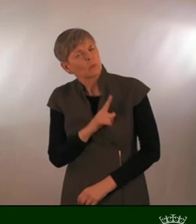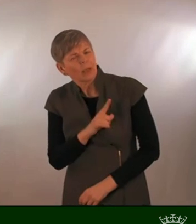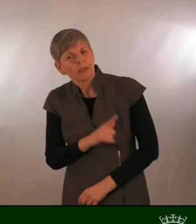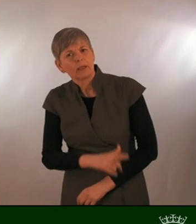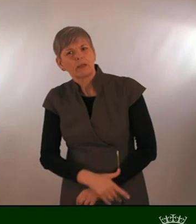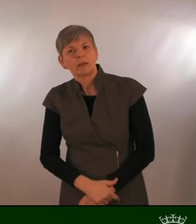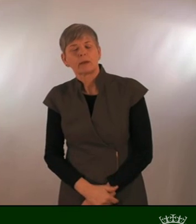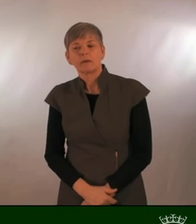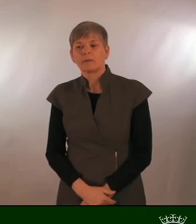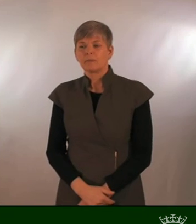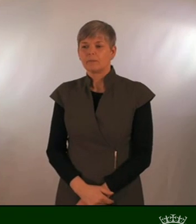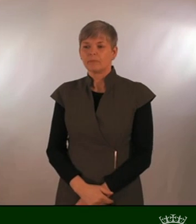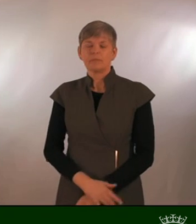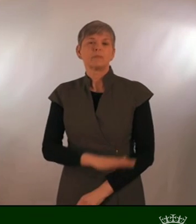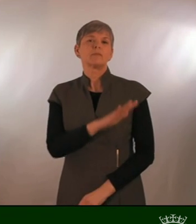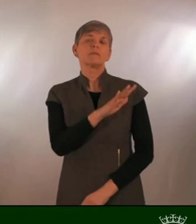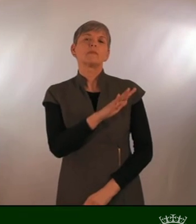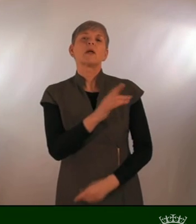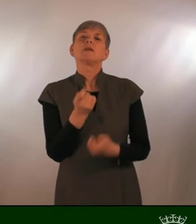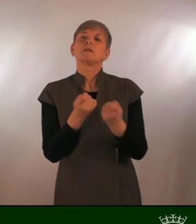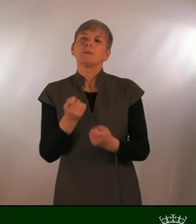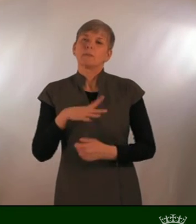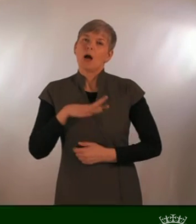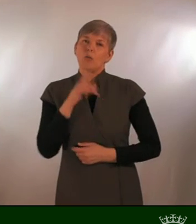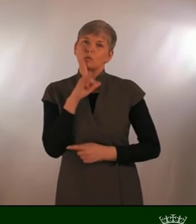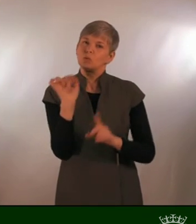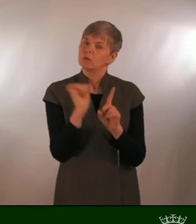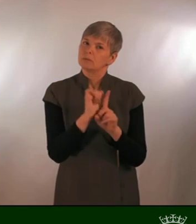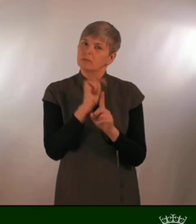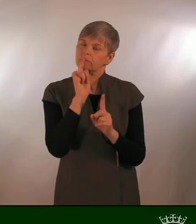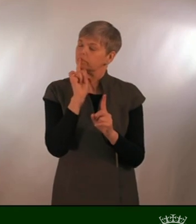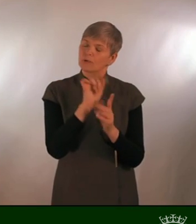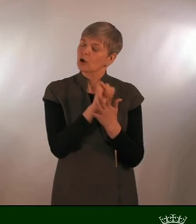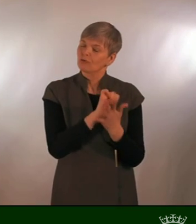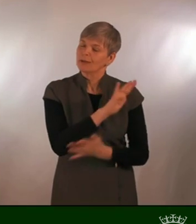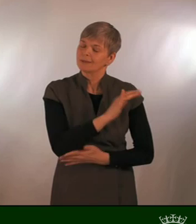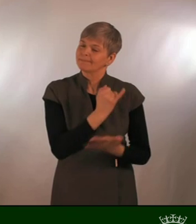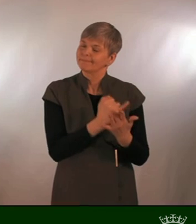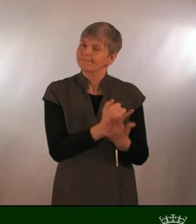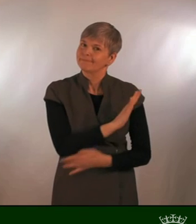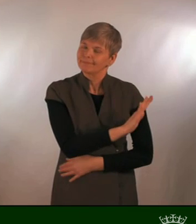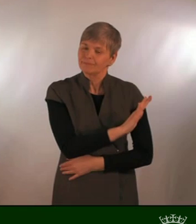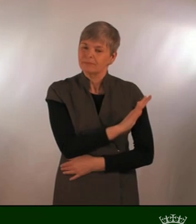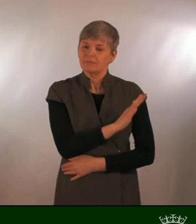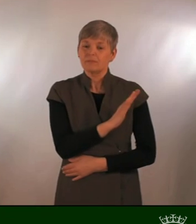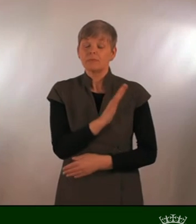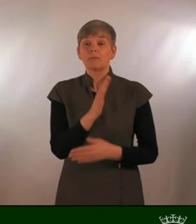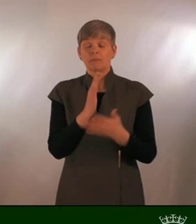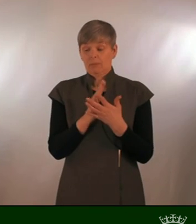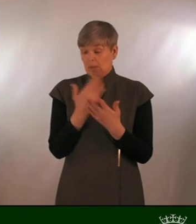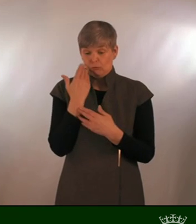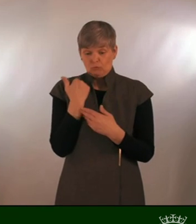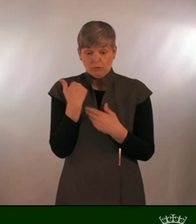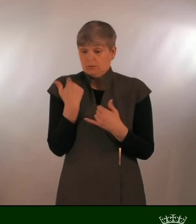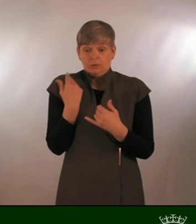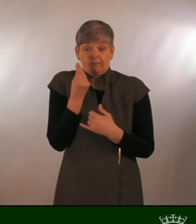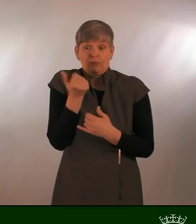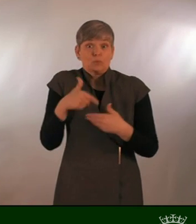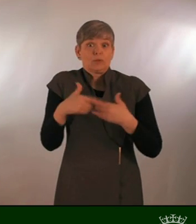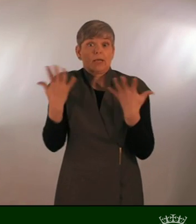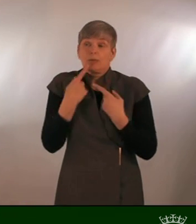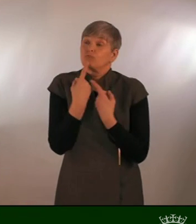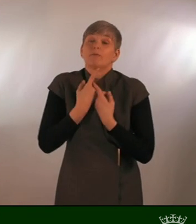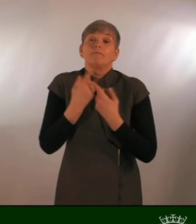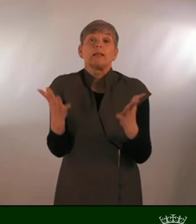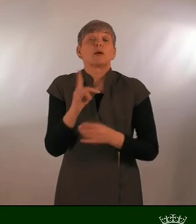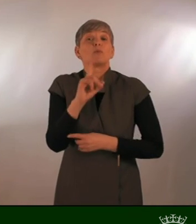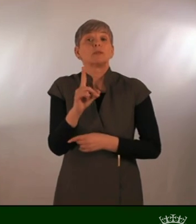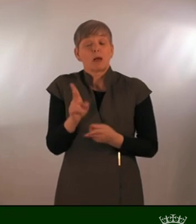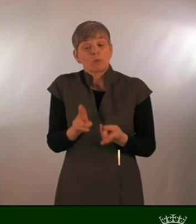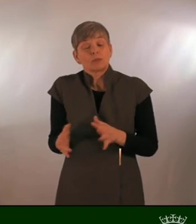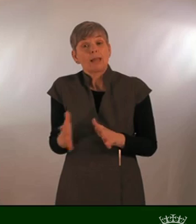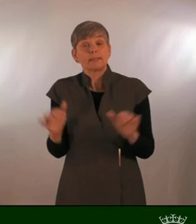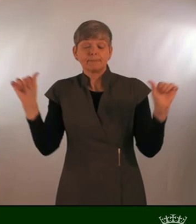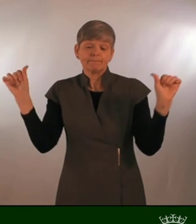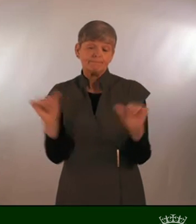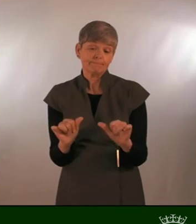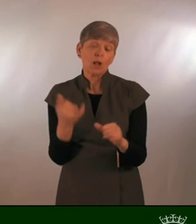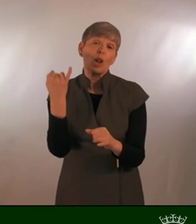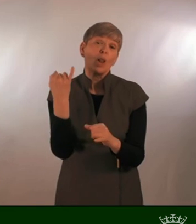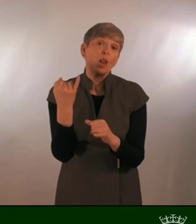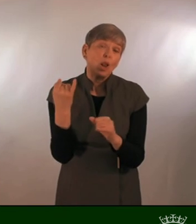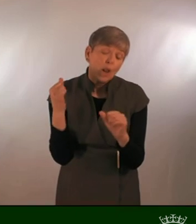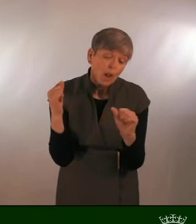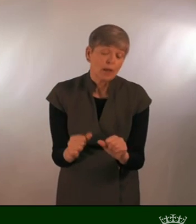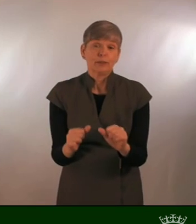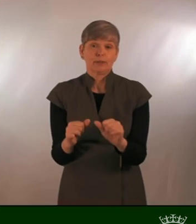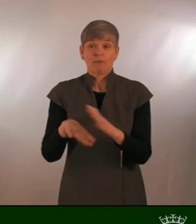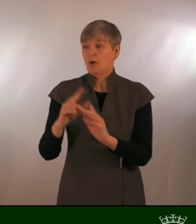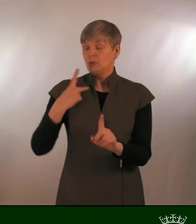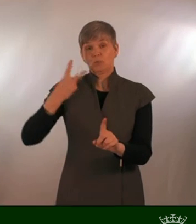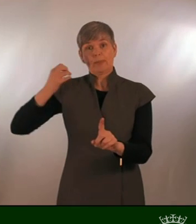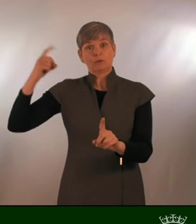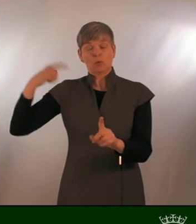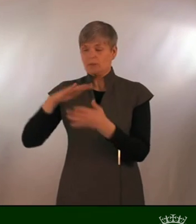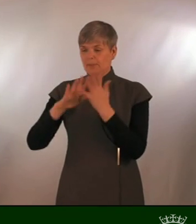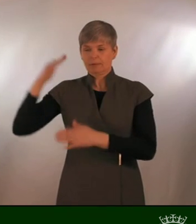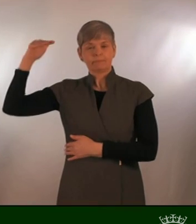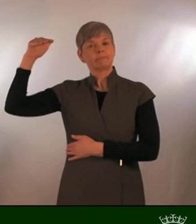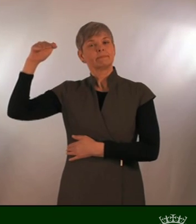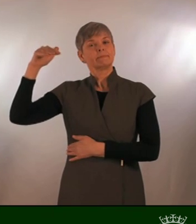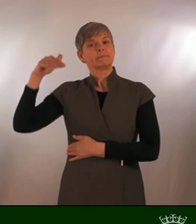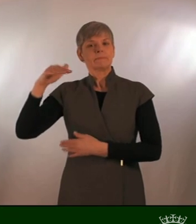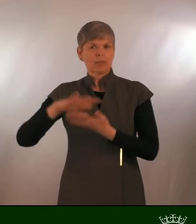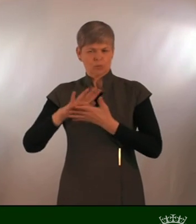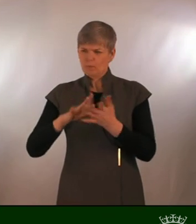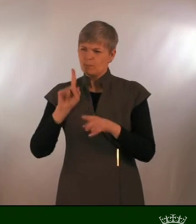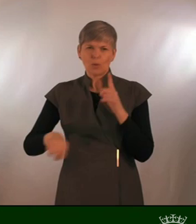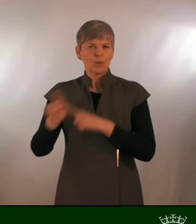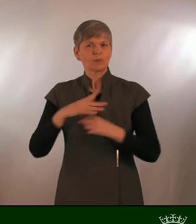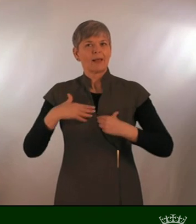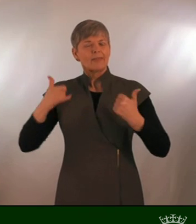I want to correct a point that the right honourable Gentleman made earlier: as has been revealed in the last few days, mortality is at its lowest level in this country since 2001.